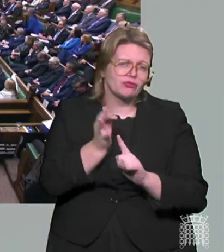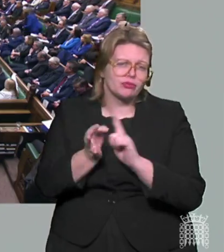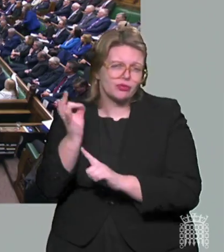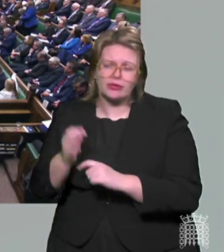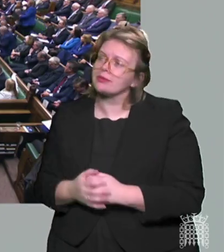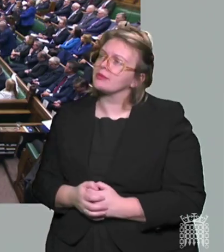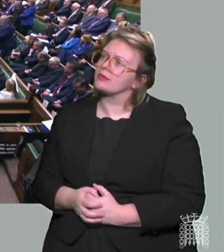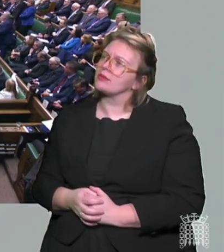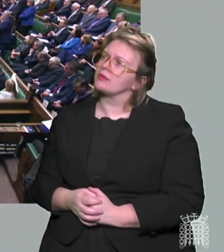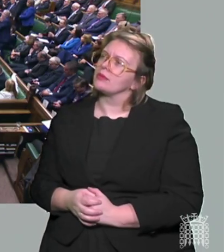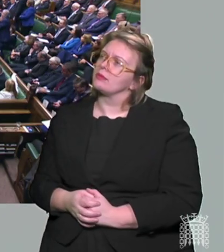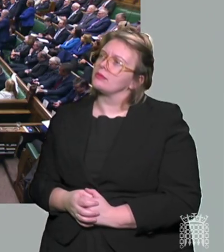I call Ian Blackford.